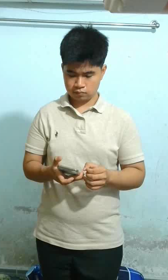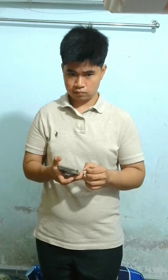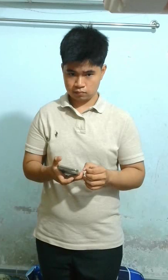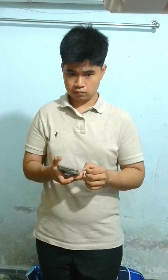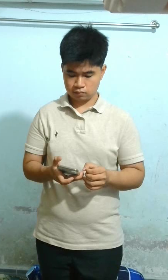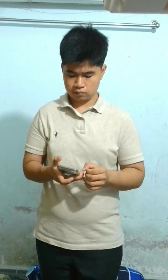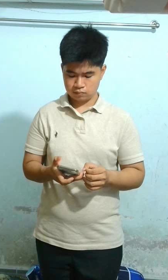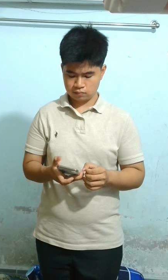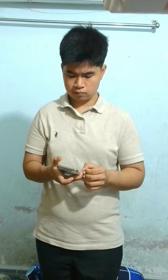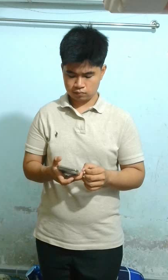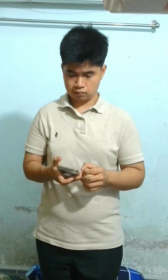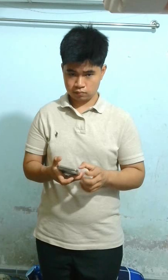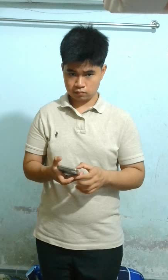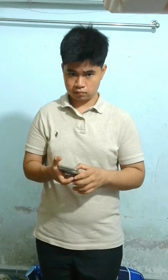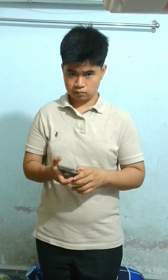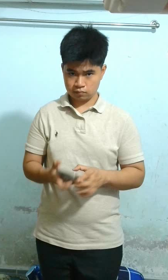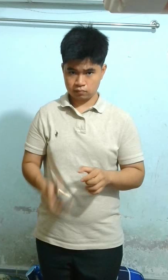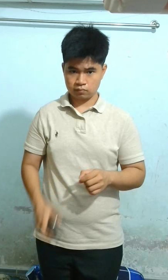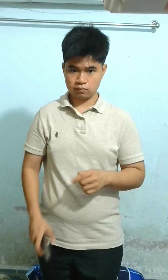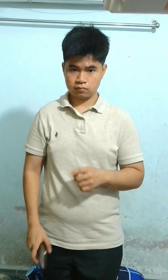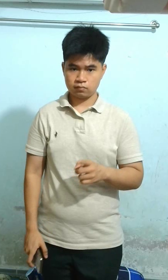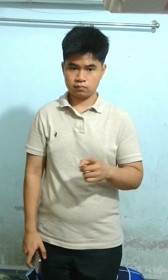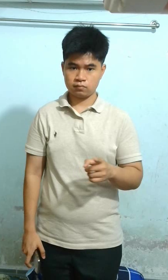ban